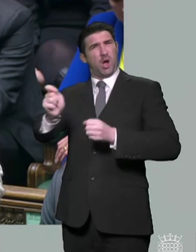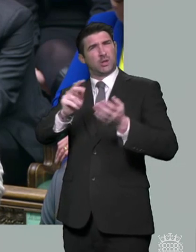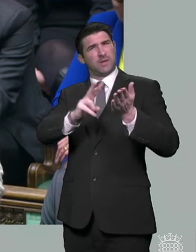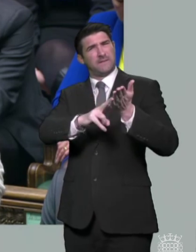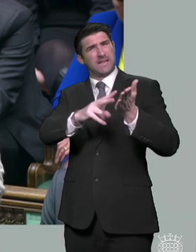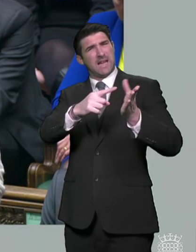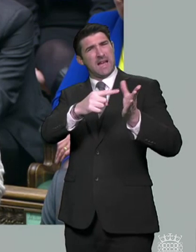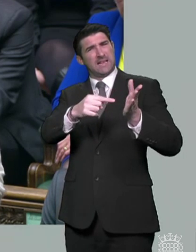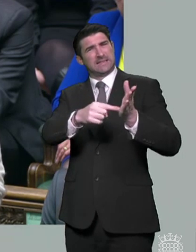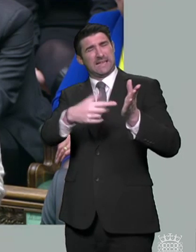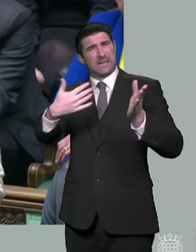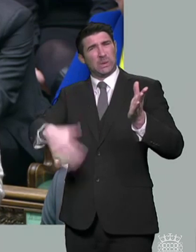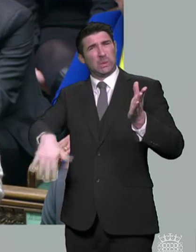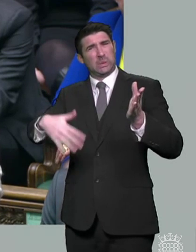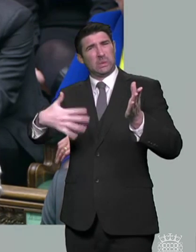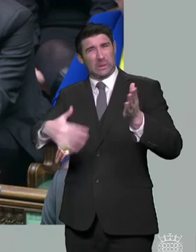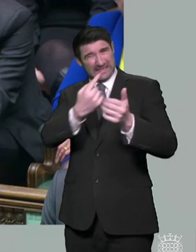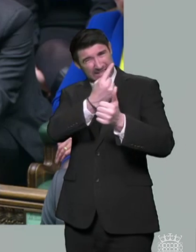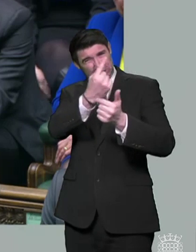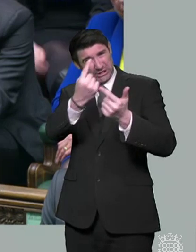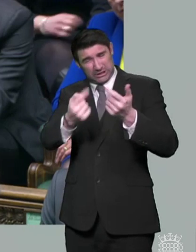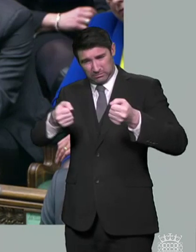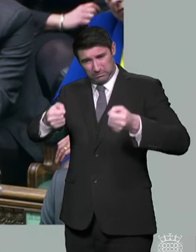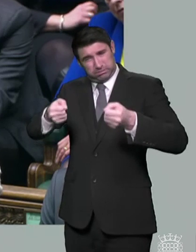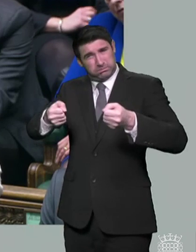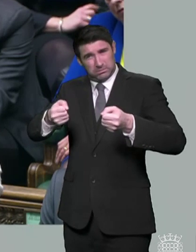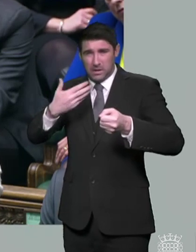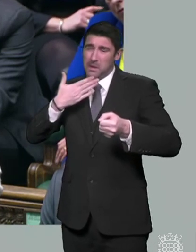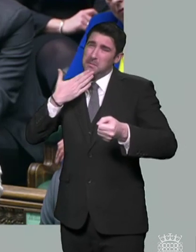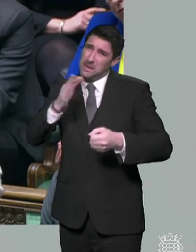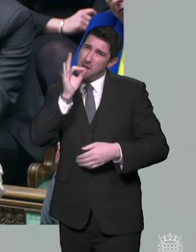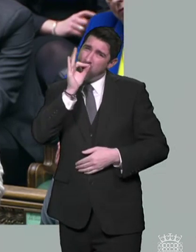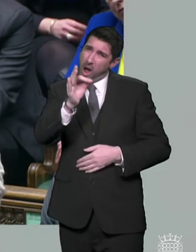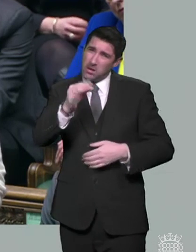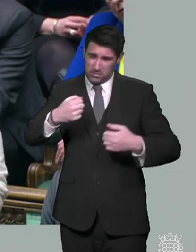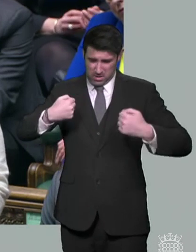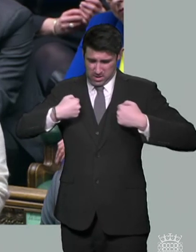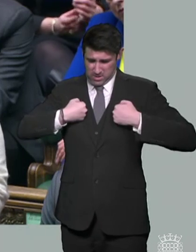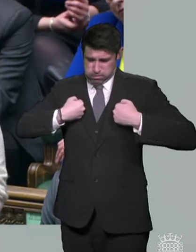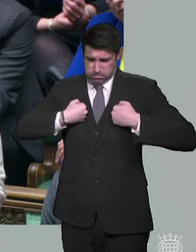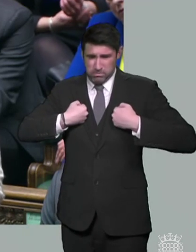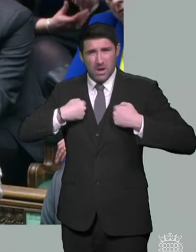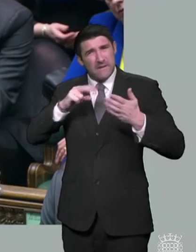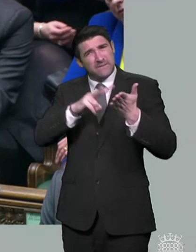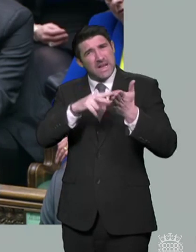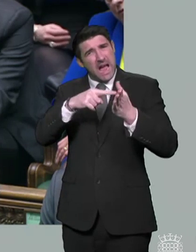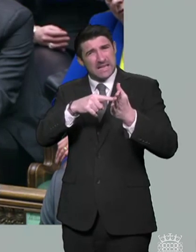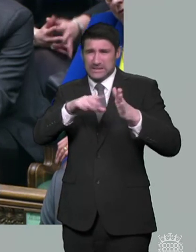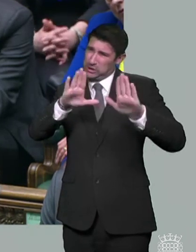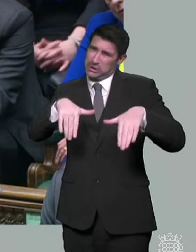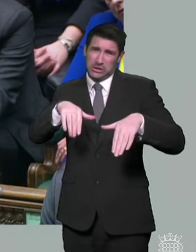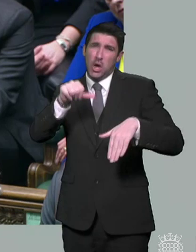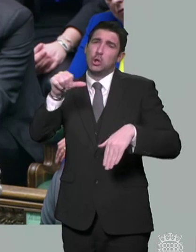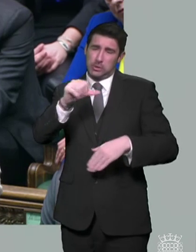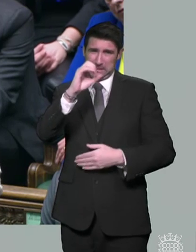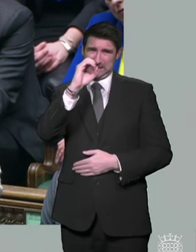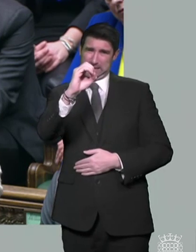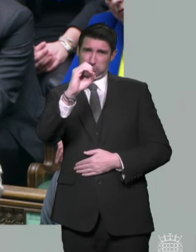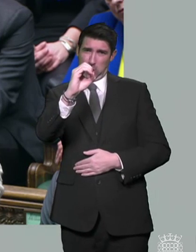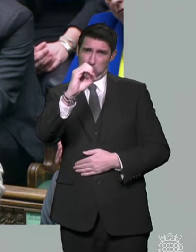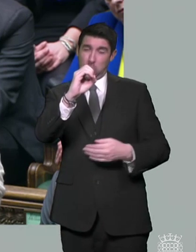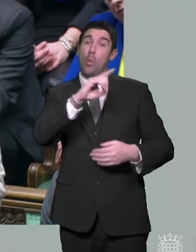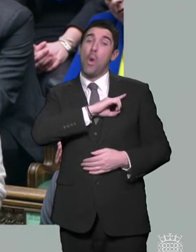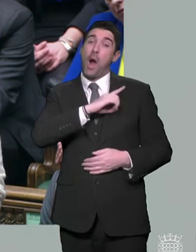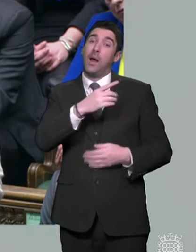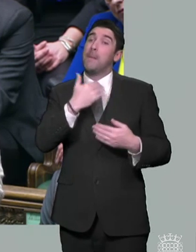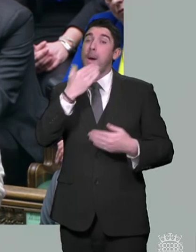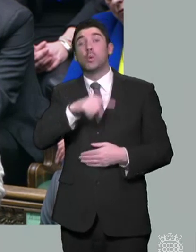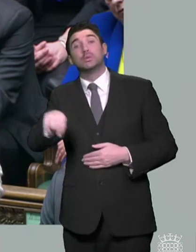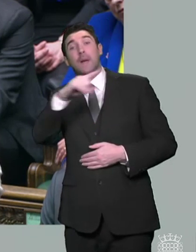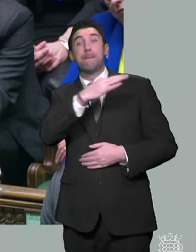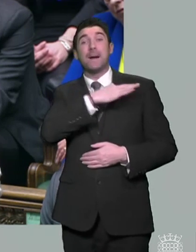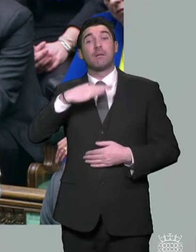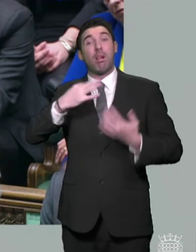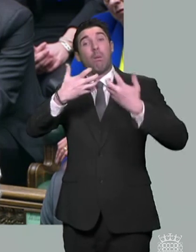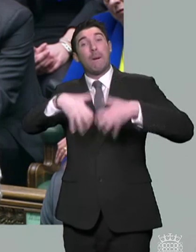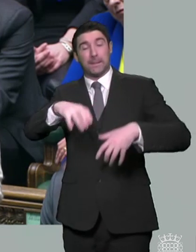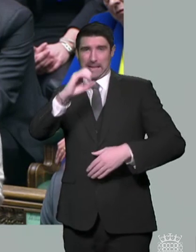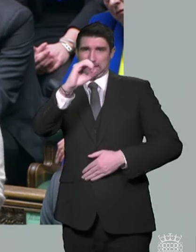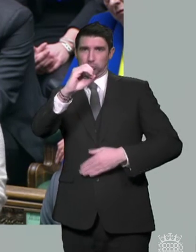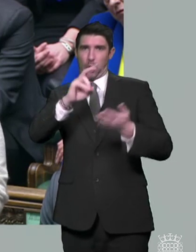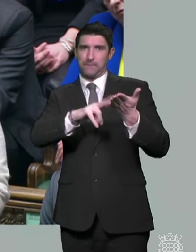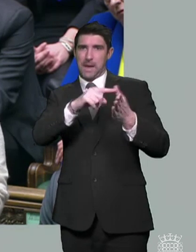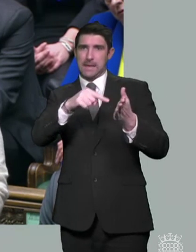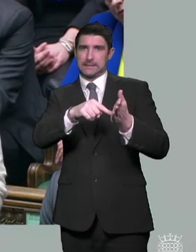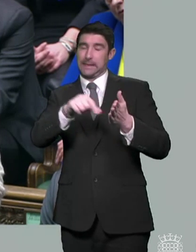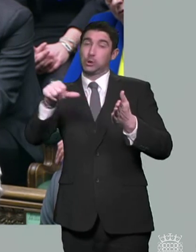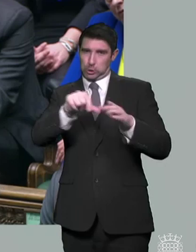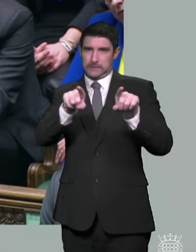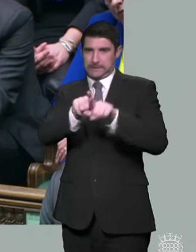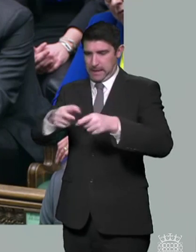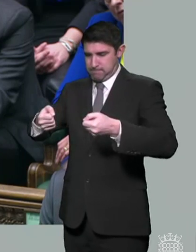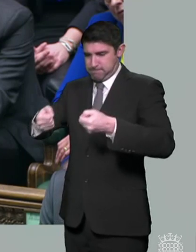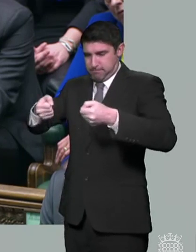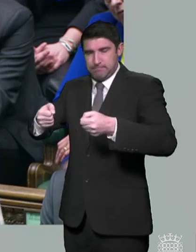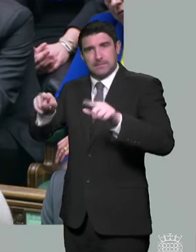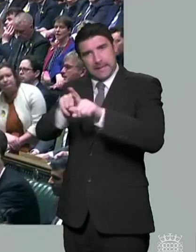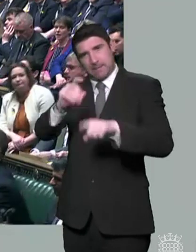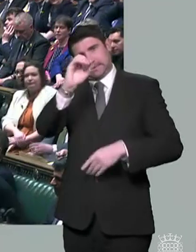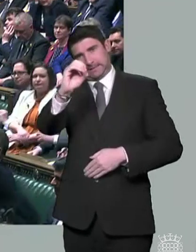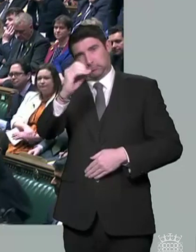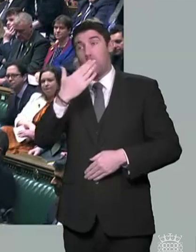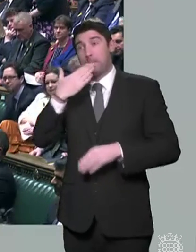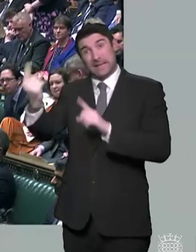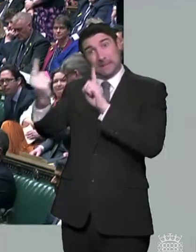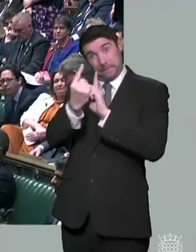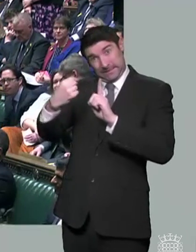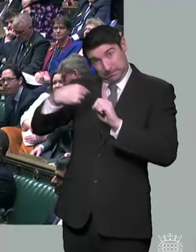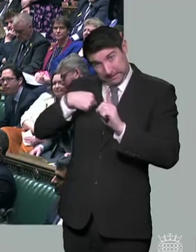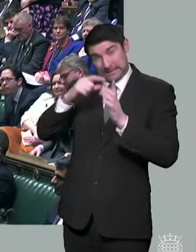Will my right honourable Friend commit to reviewing the VAT on commercial defibrillators to bring them in line with the zero rate applied to other medical instruments, and will he meet me, Dylan’s family and his club to discuss this much-needed change?